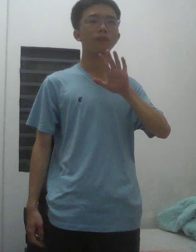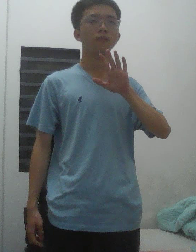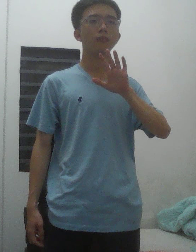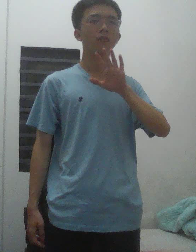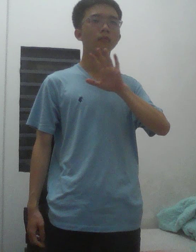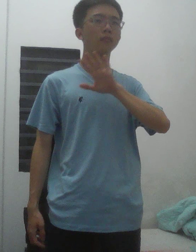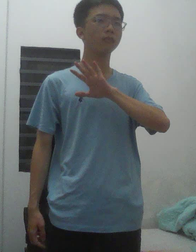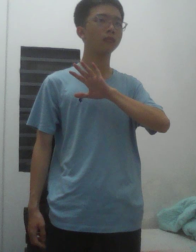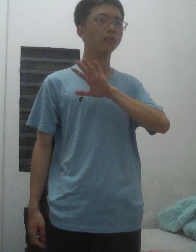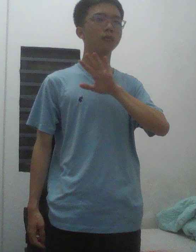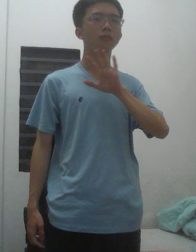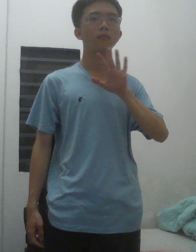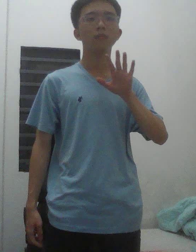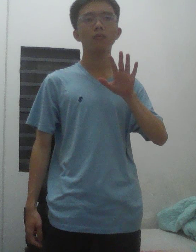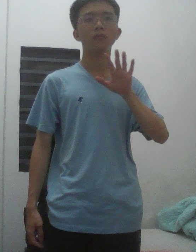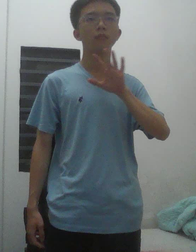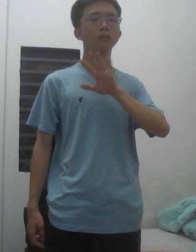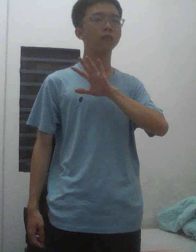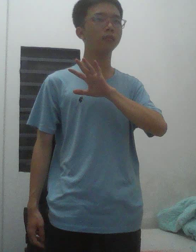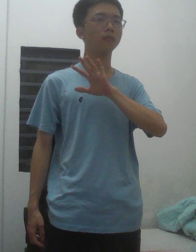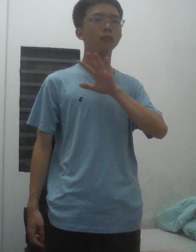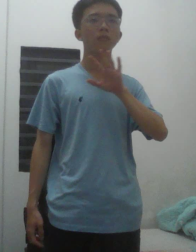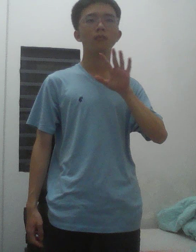khong dong y